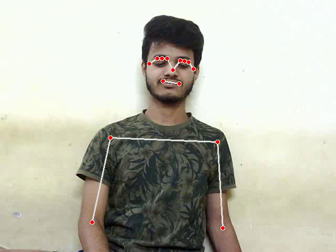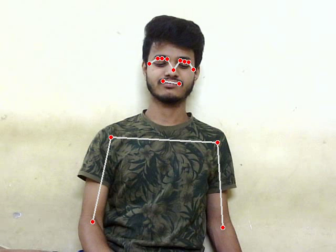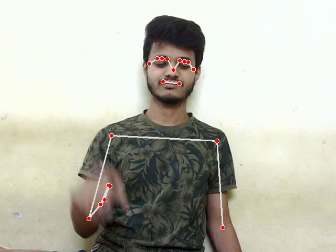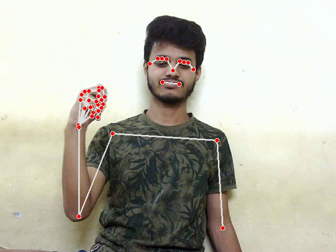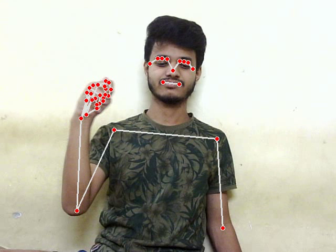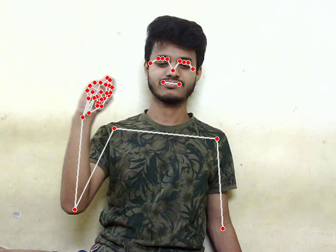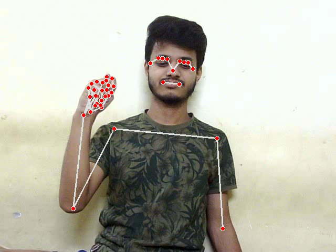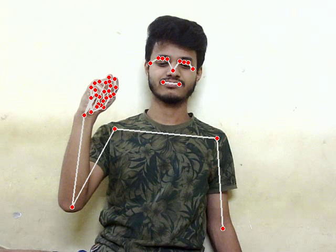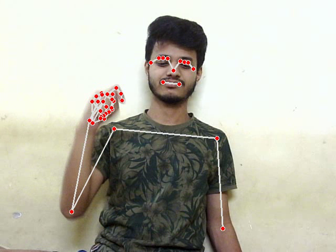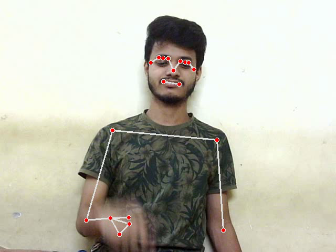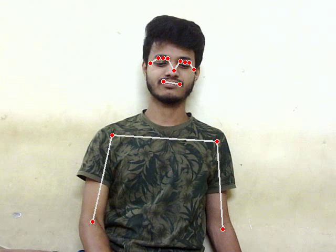bathroom